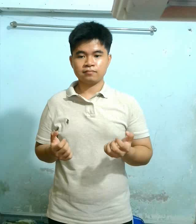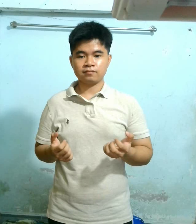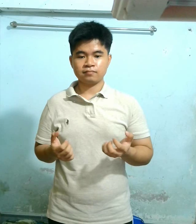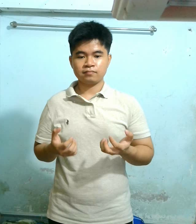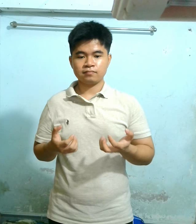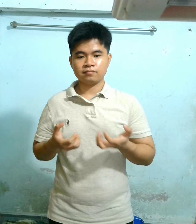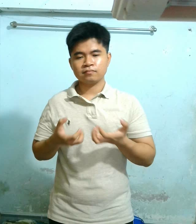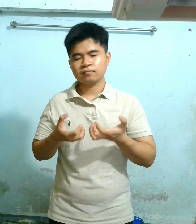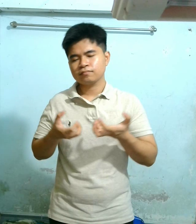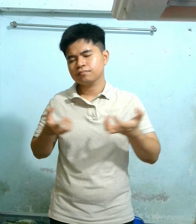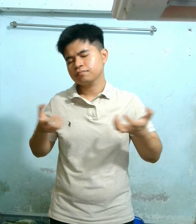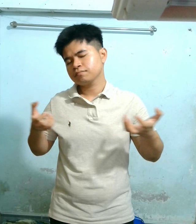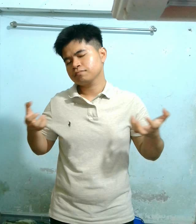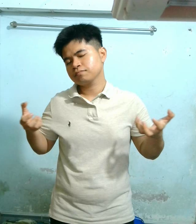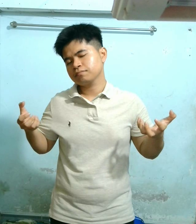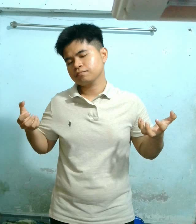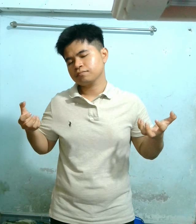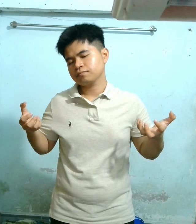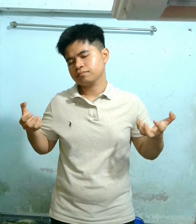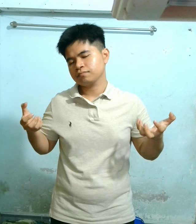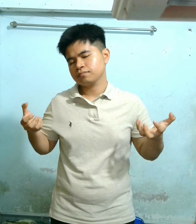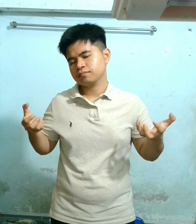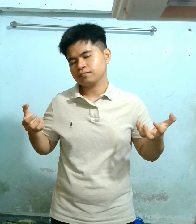chia cat